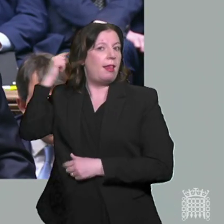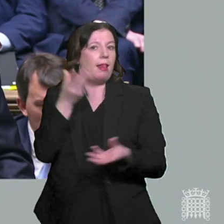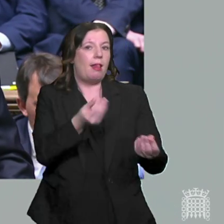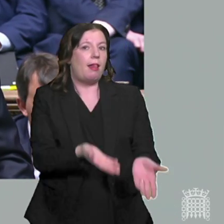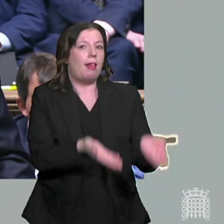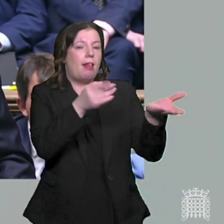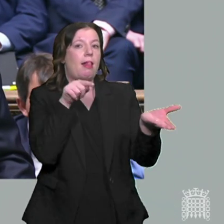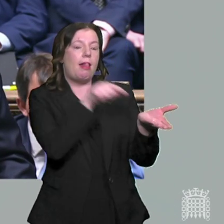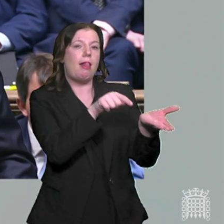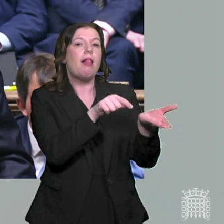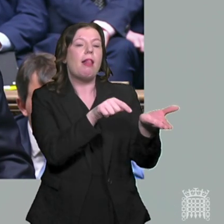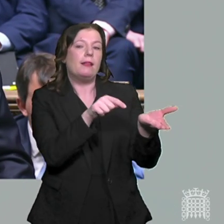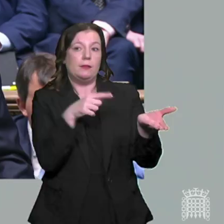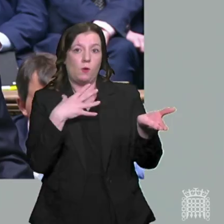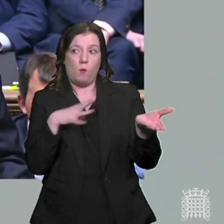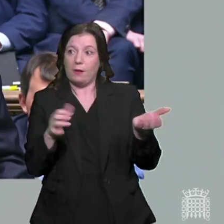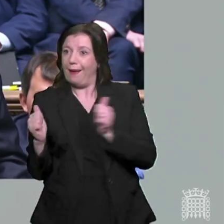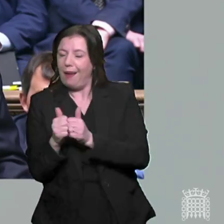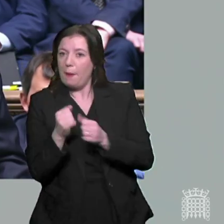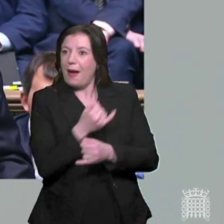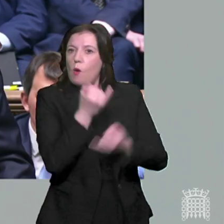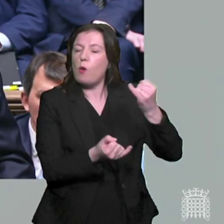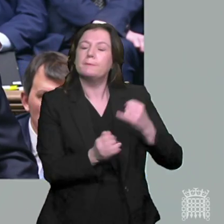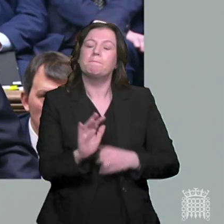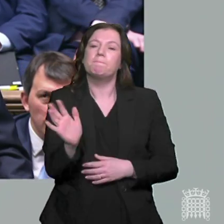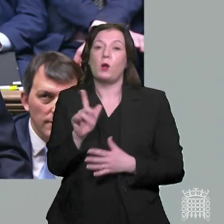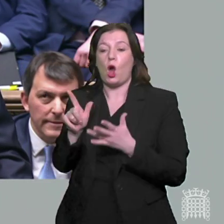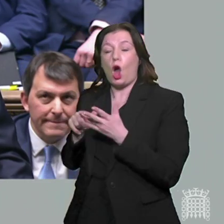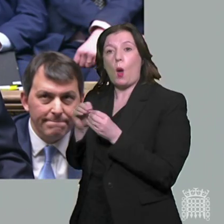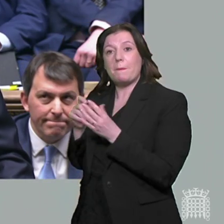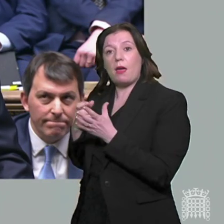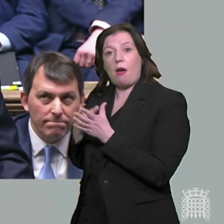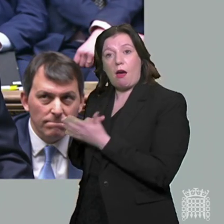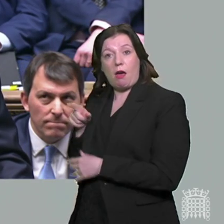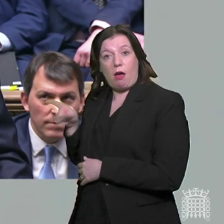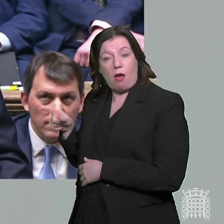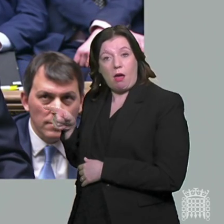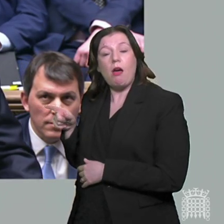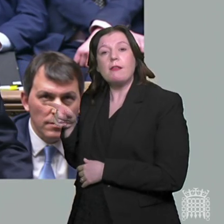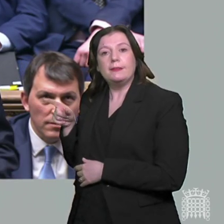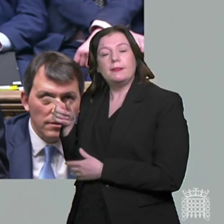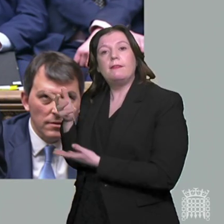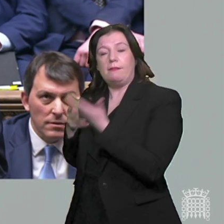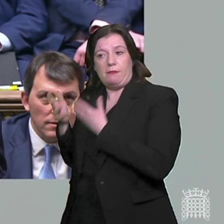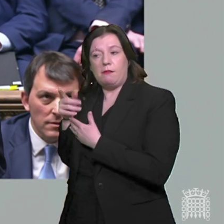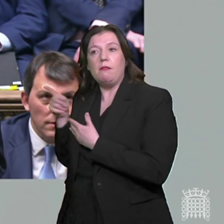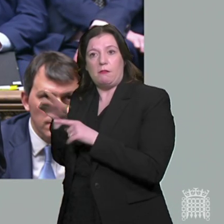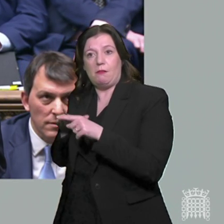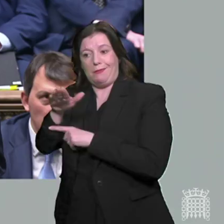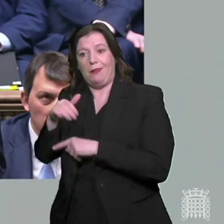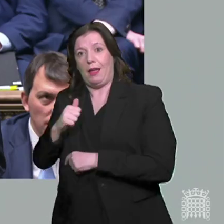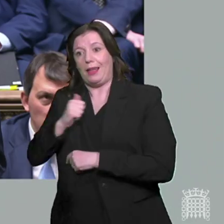Part of the fall in inflation predicted by the OBR happens because of additional measures I take today.